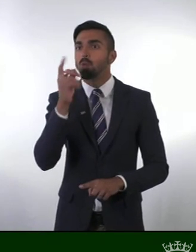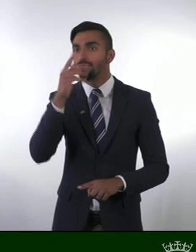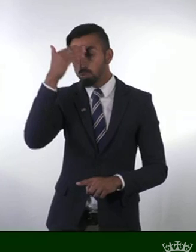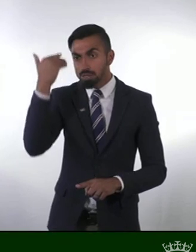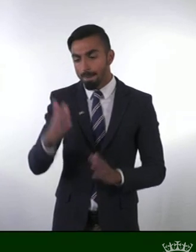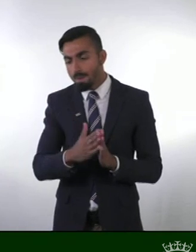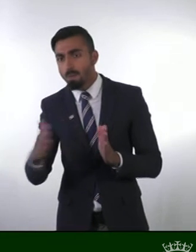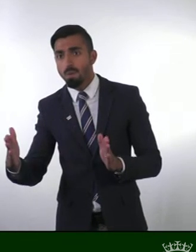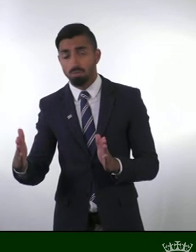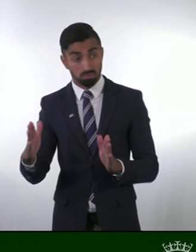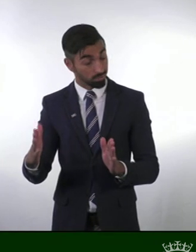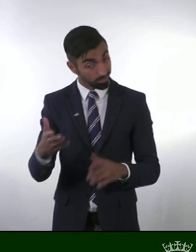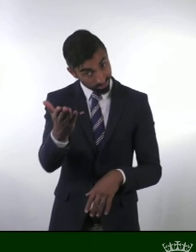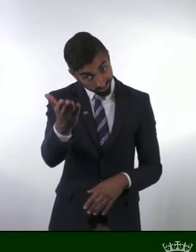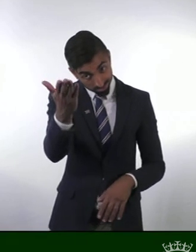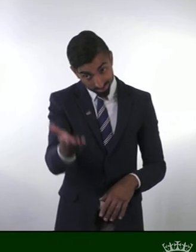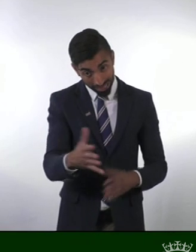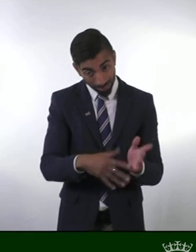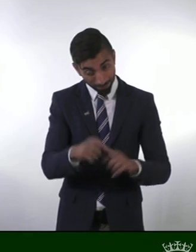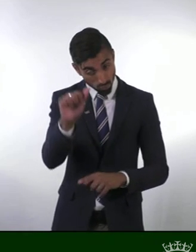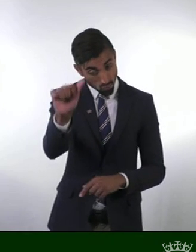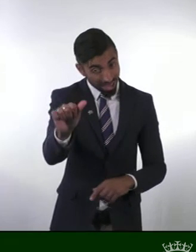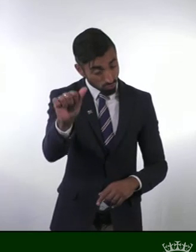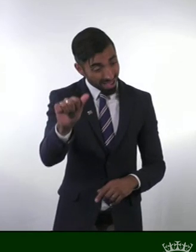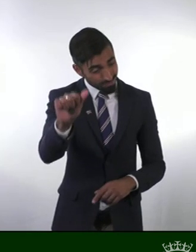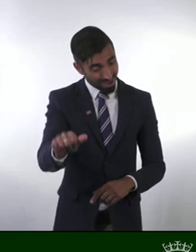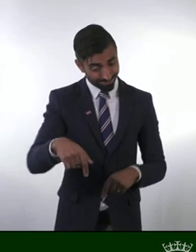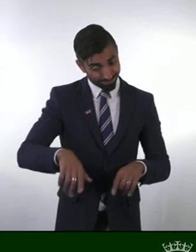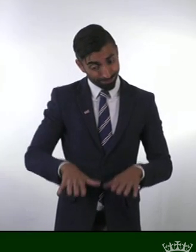She is entirely right. We face a huge economic problem.